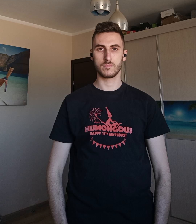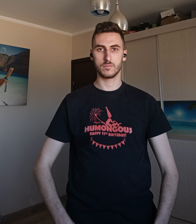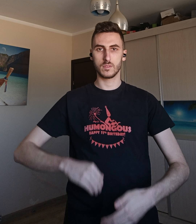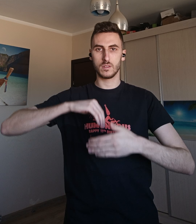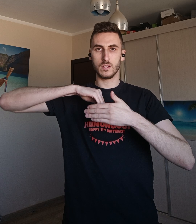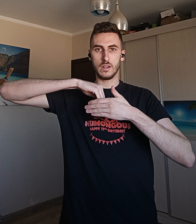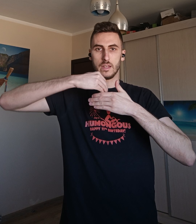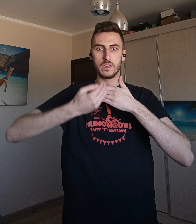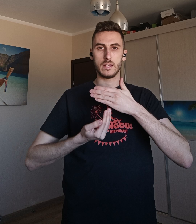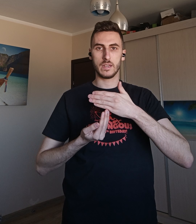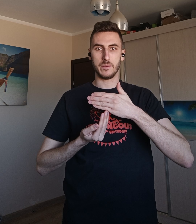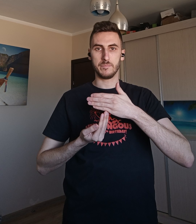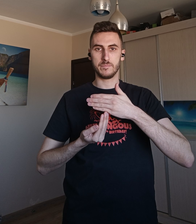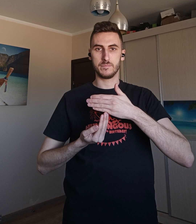לחם